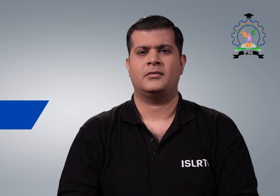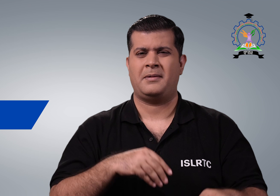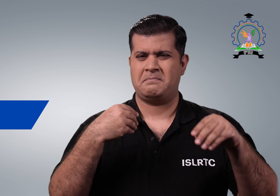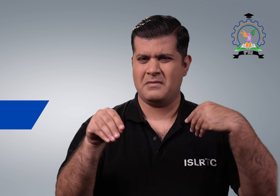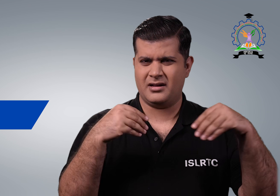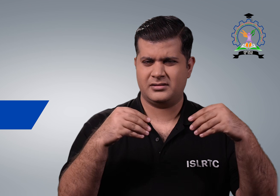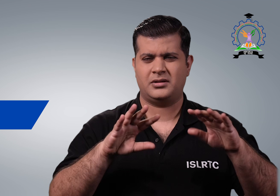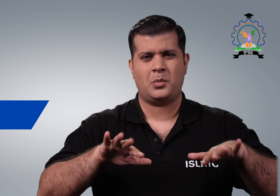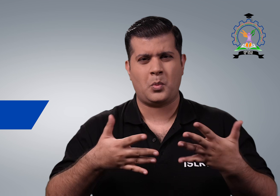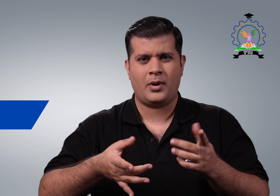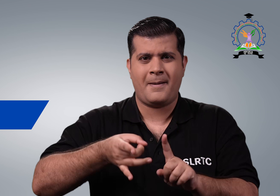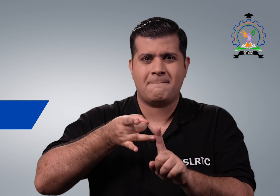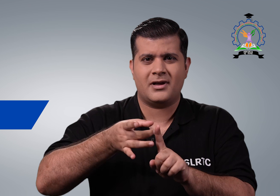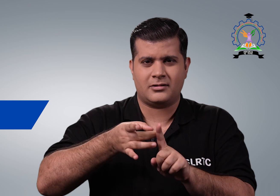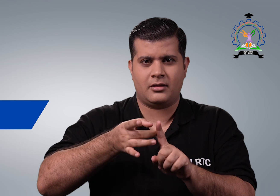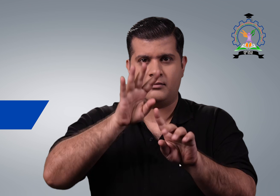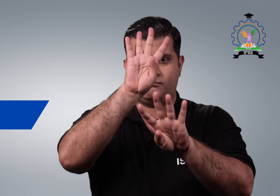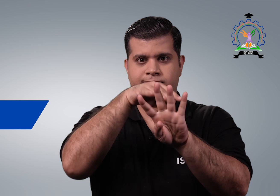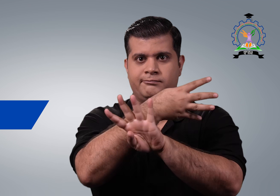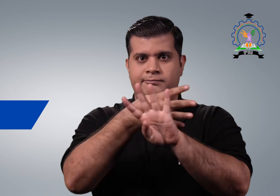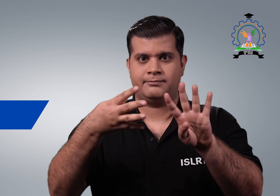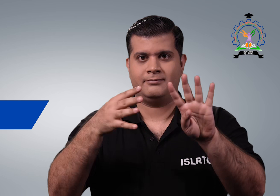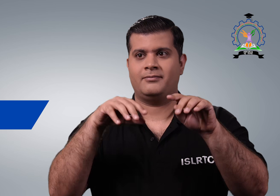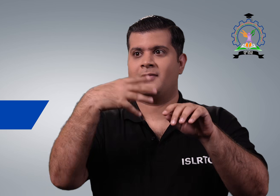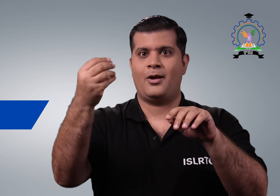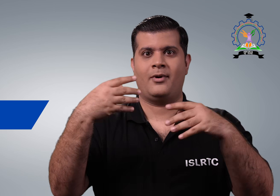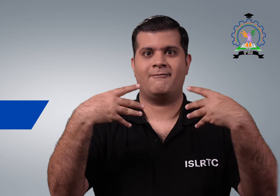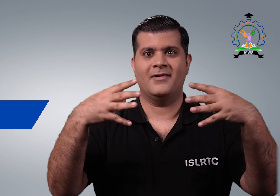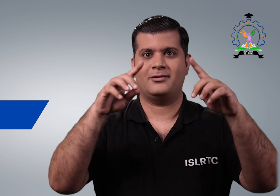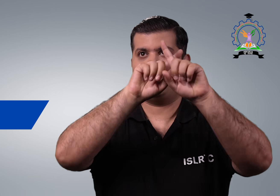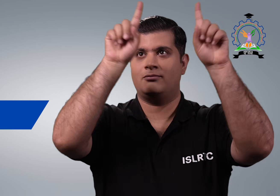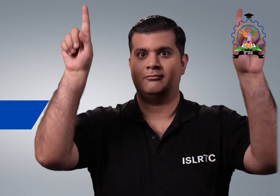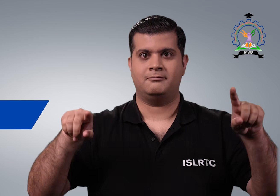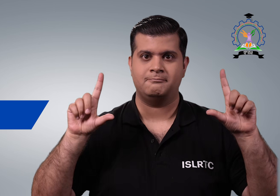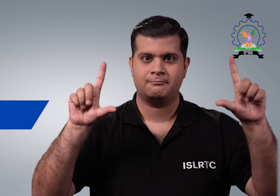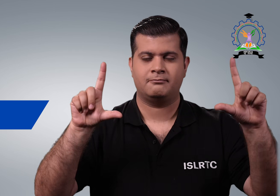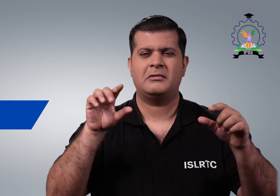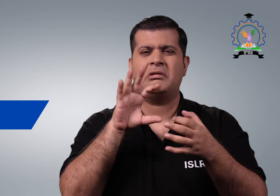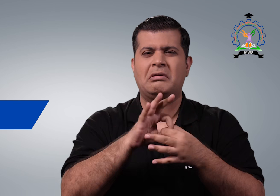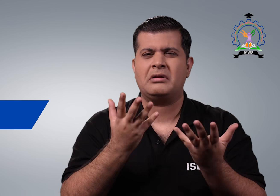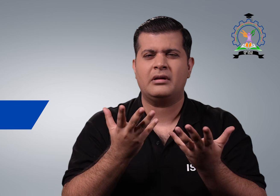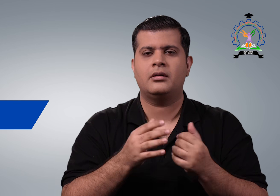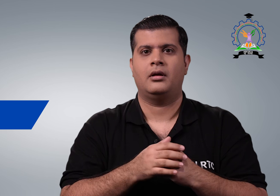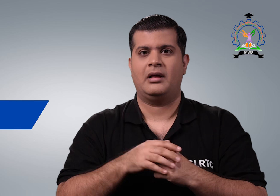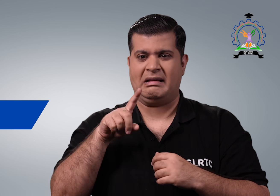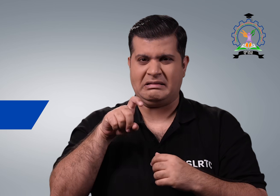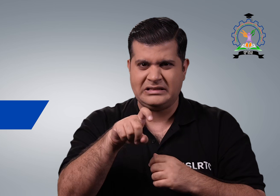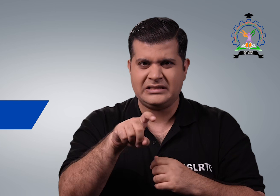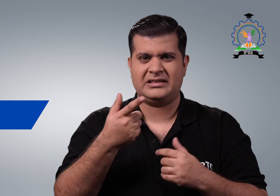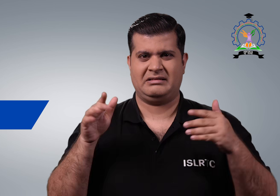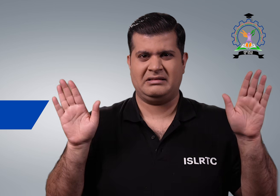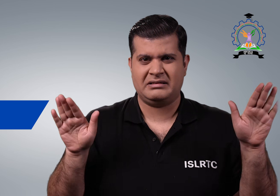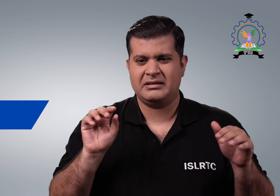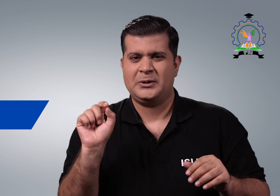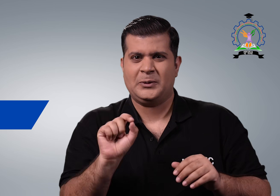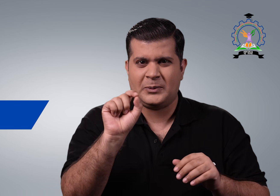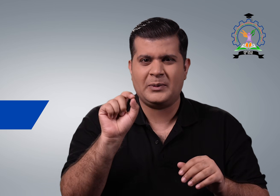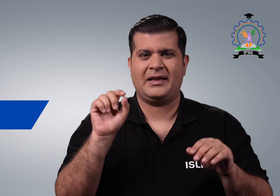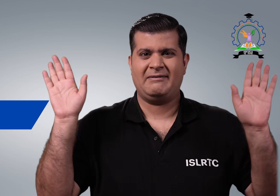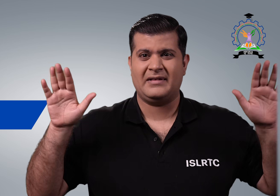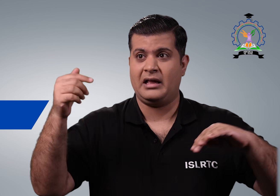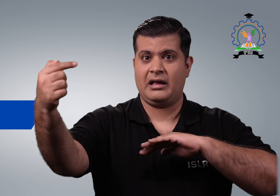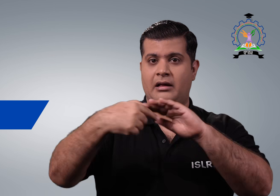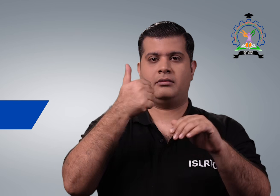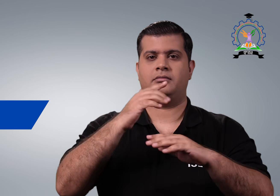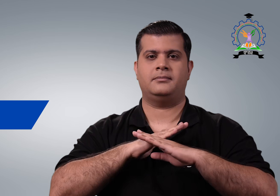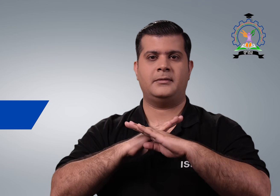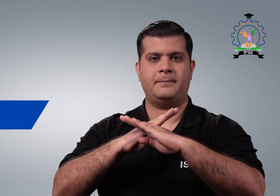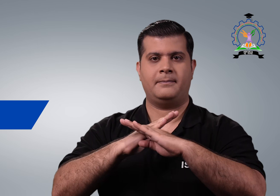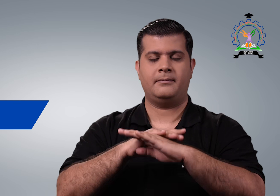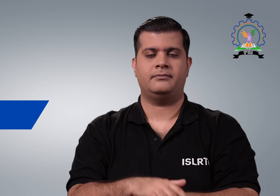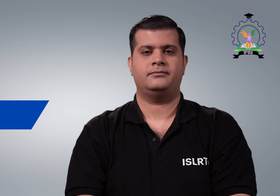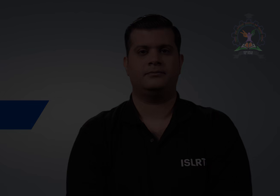Mesh is a metal net used on windows to prevent insects, birds , etc from entering.